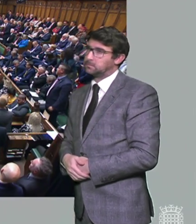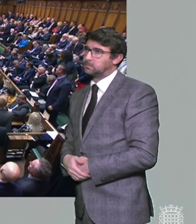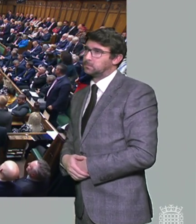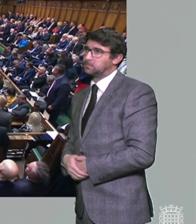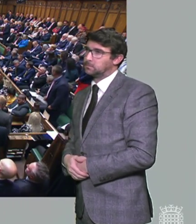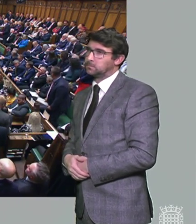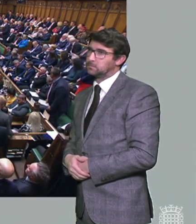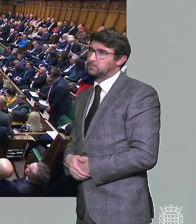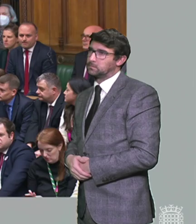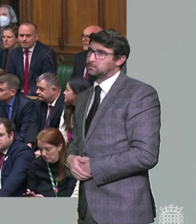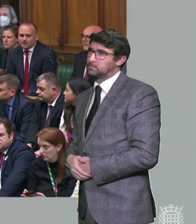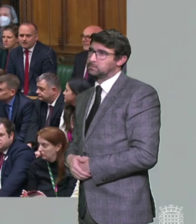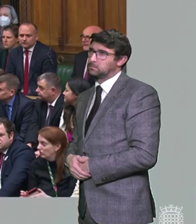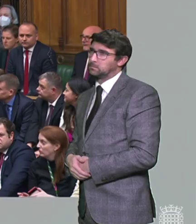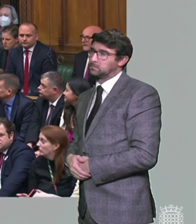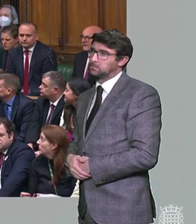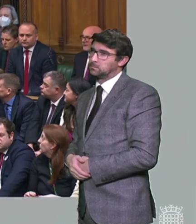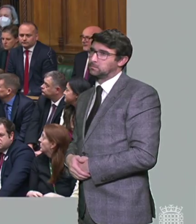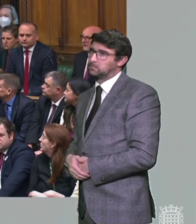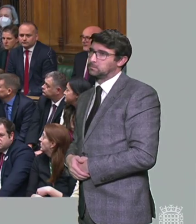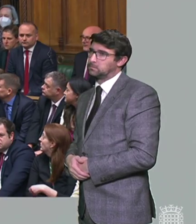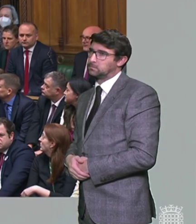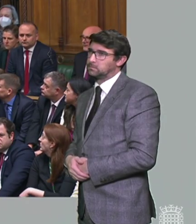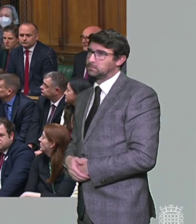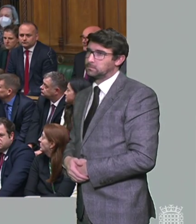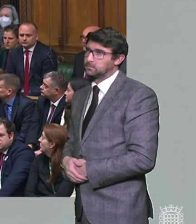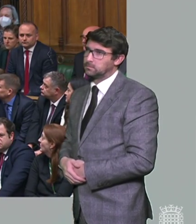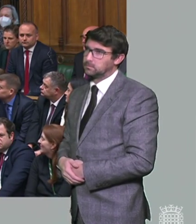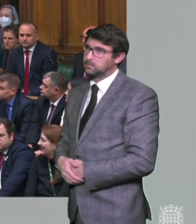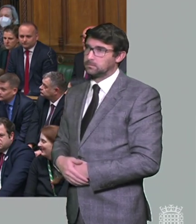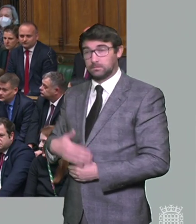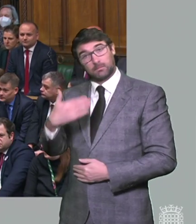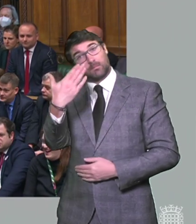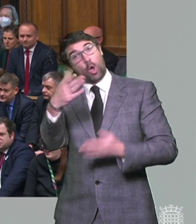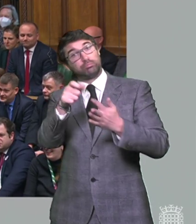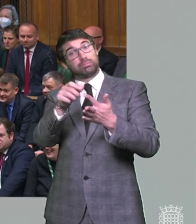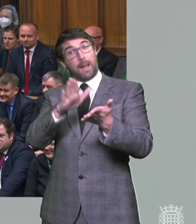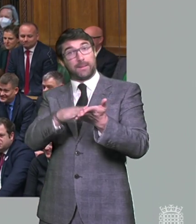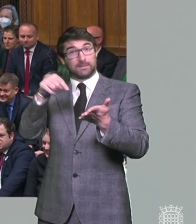It is always better to see a Prime Minister at her desk rather than underneath it.